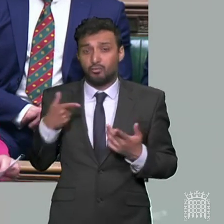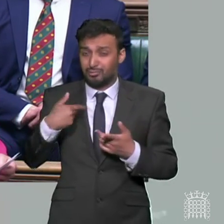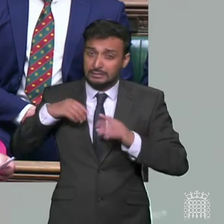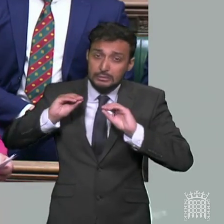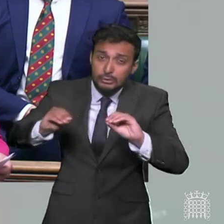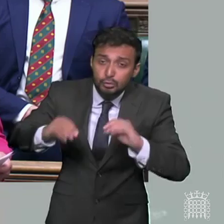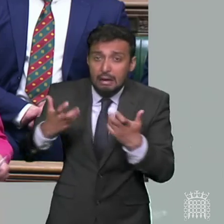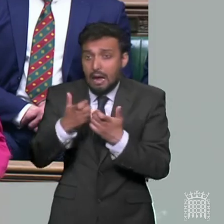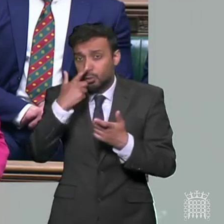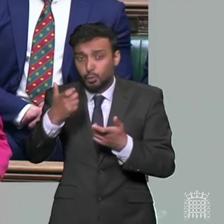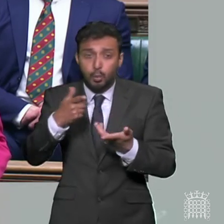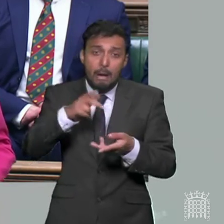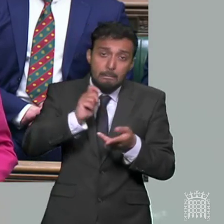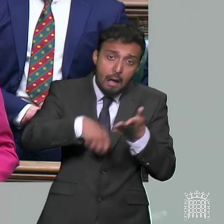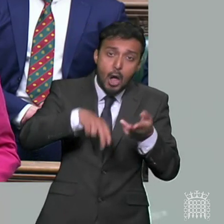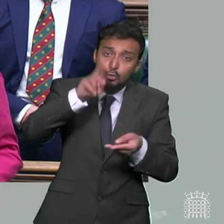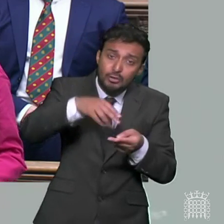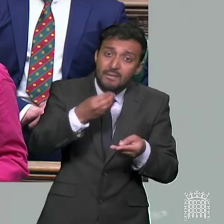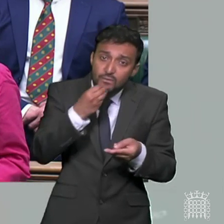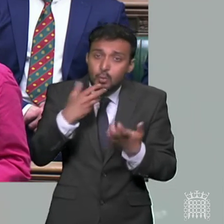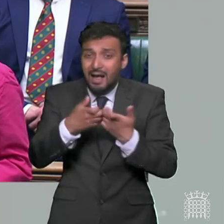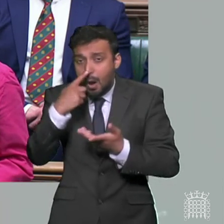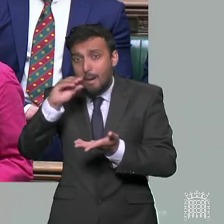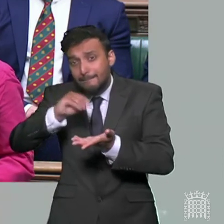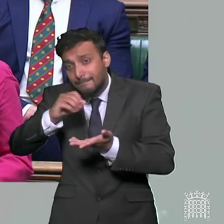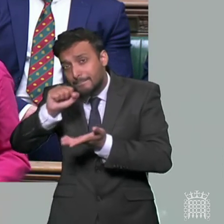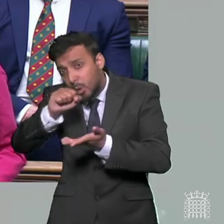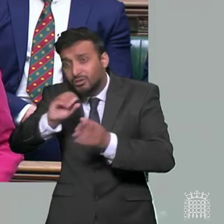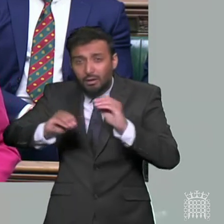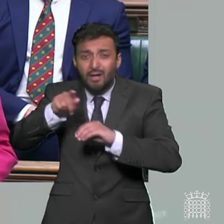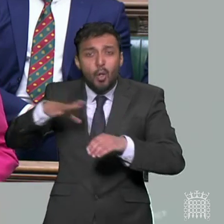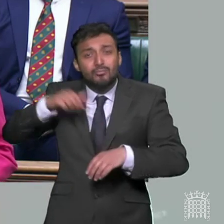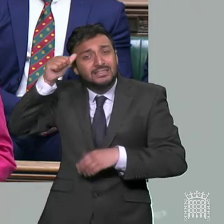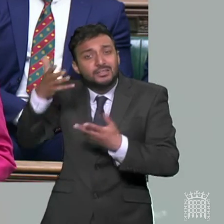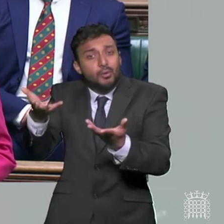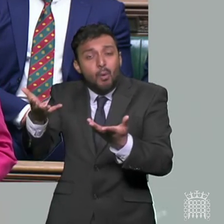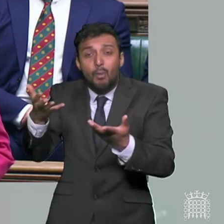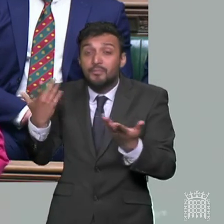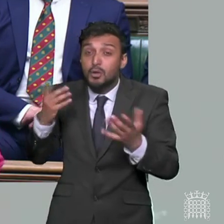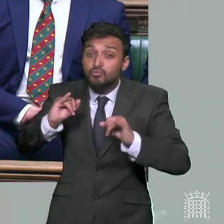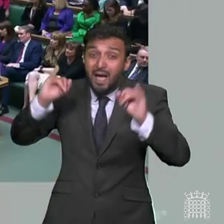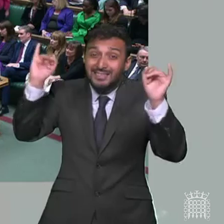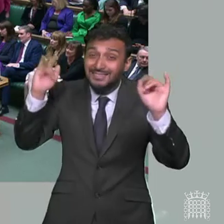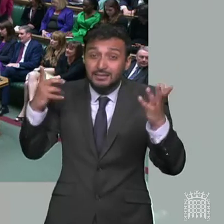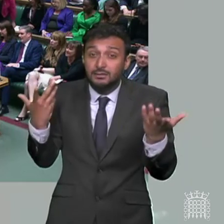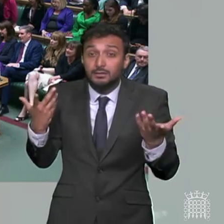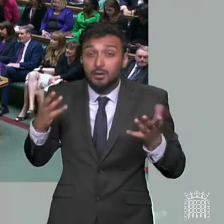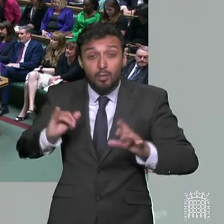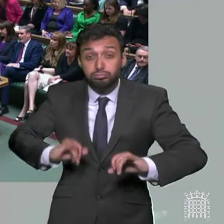They are already doing so. When will the Prime Minister get a grip on this crisis and when will he bring in the windfall tax?